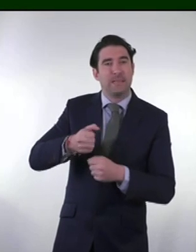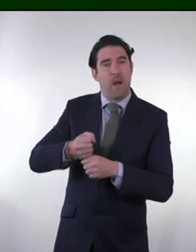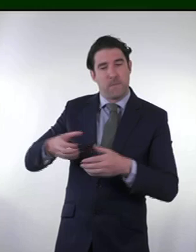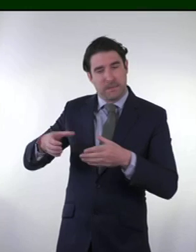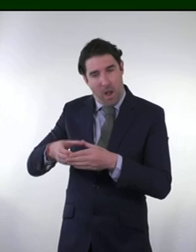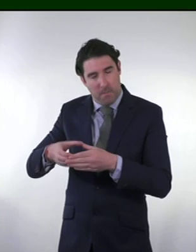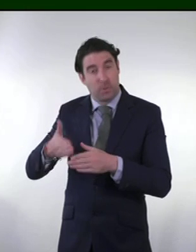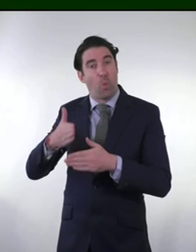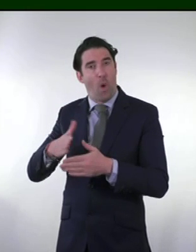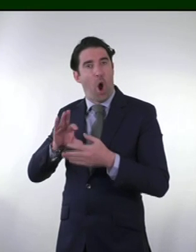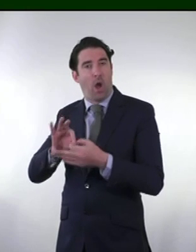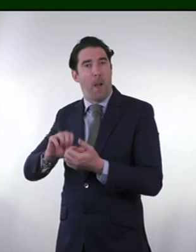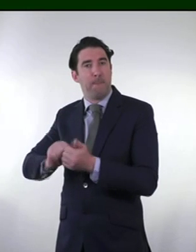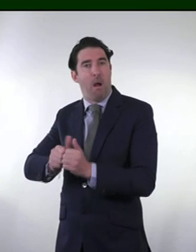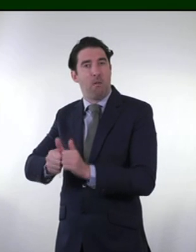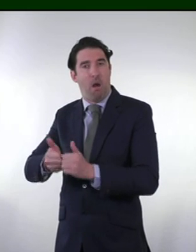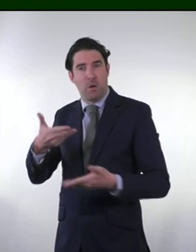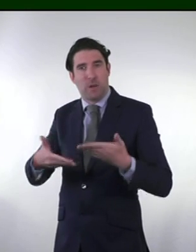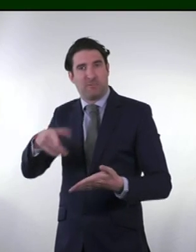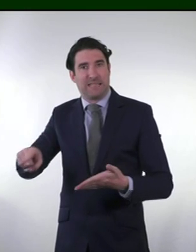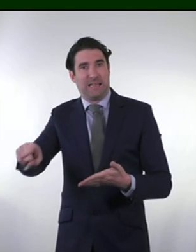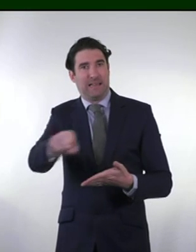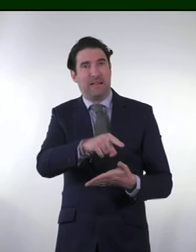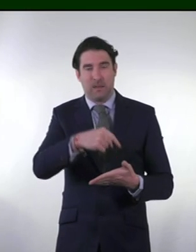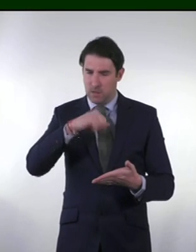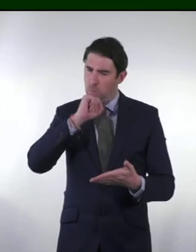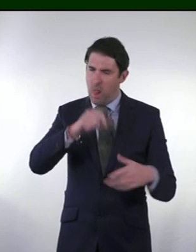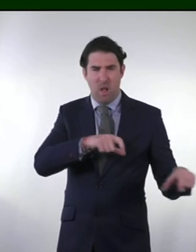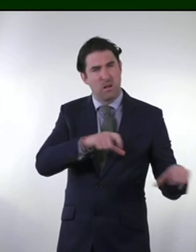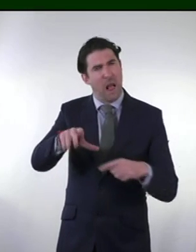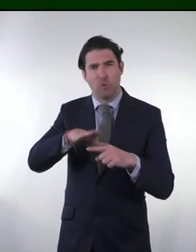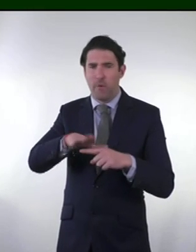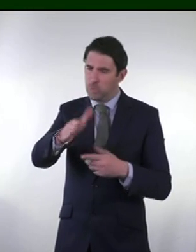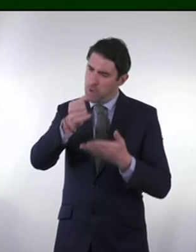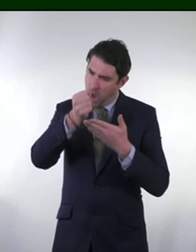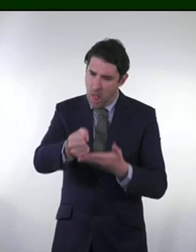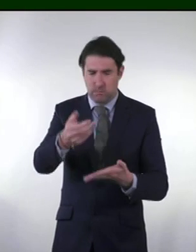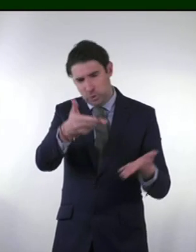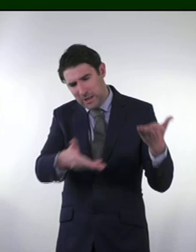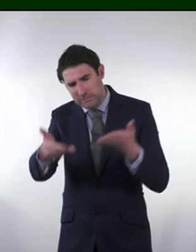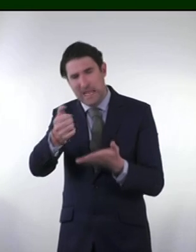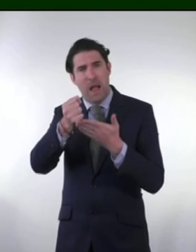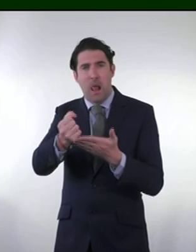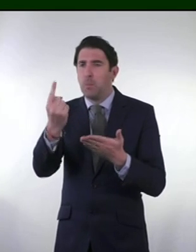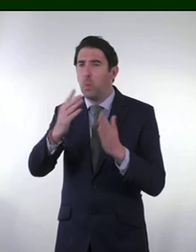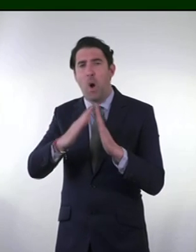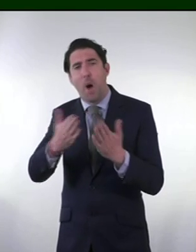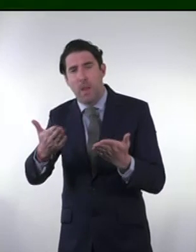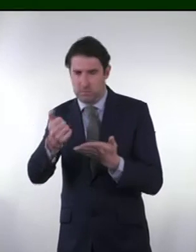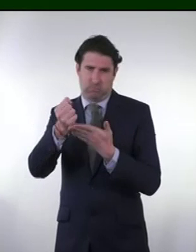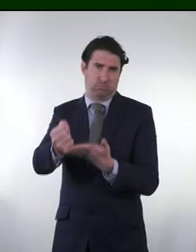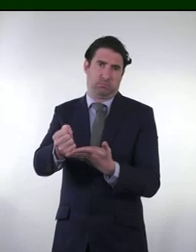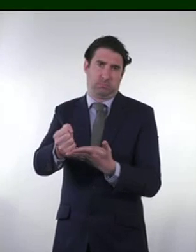Of course, we will continue to do what we can to support those vital charities, to prevent rough sleeping and homelessness.